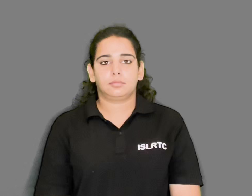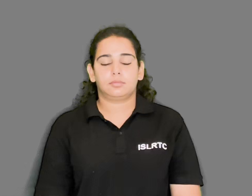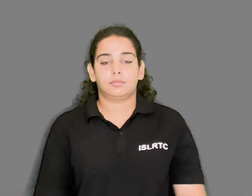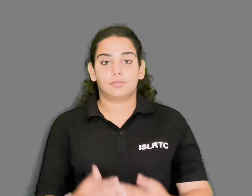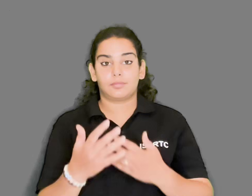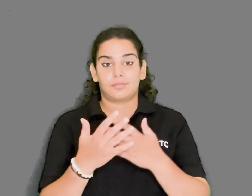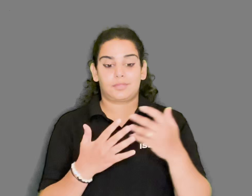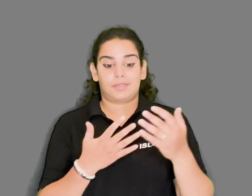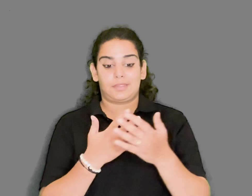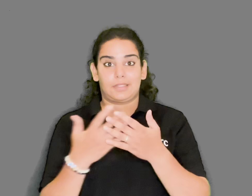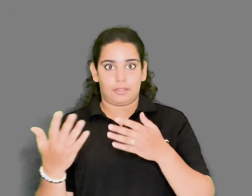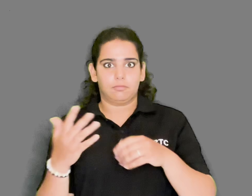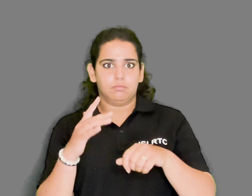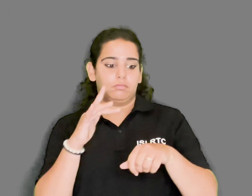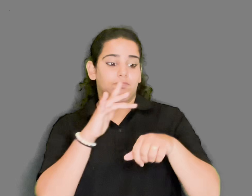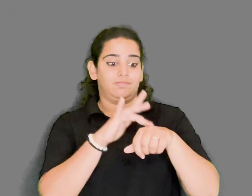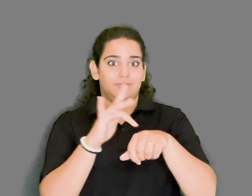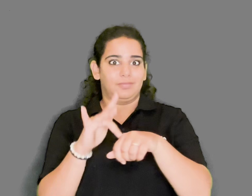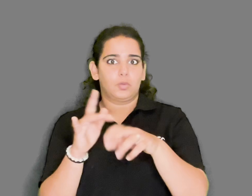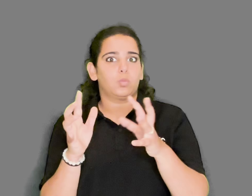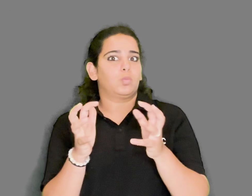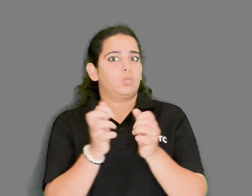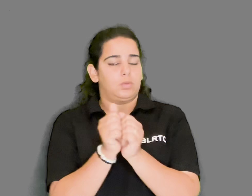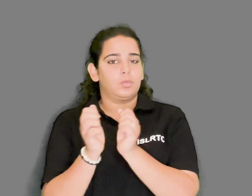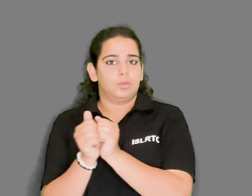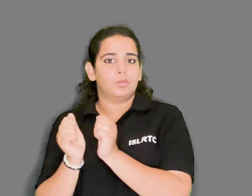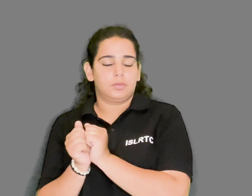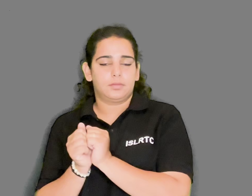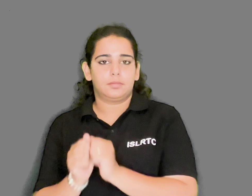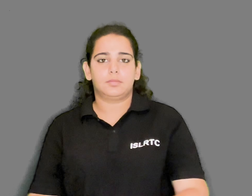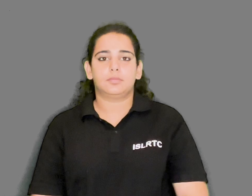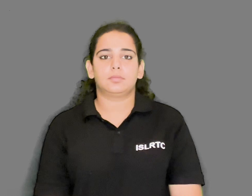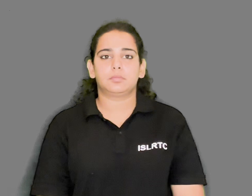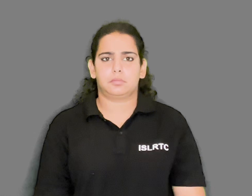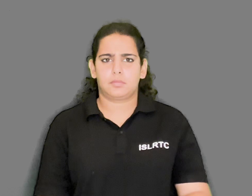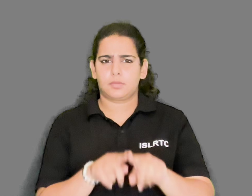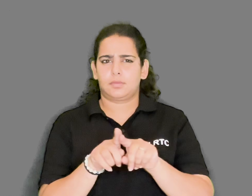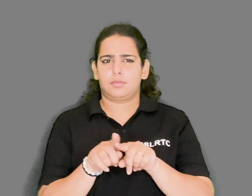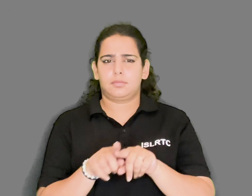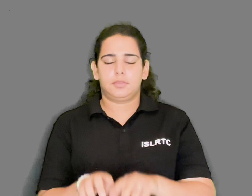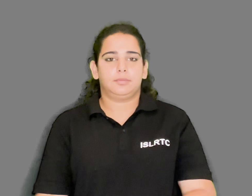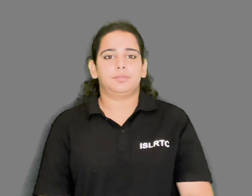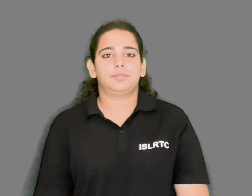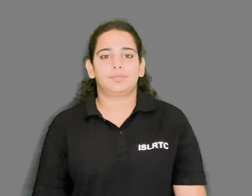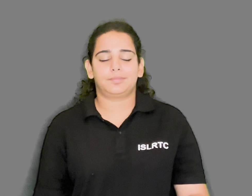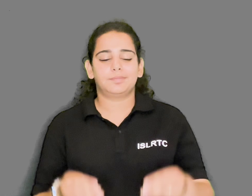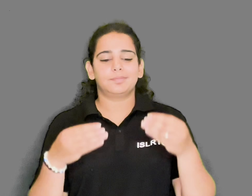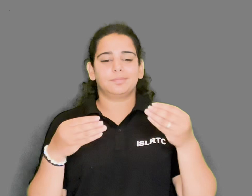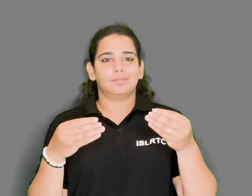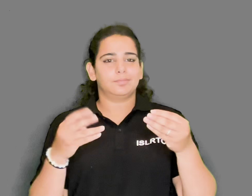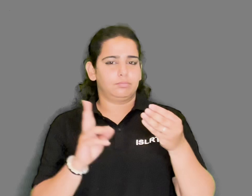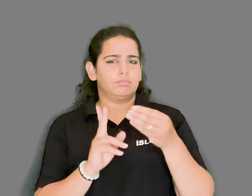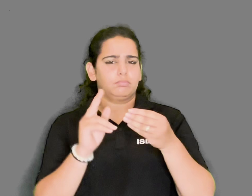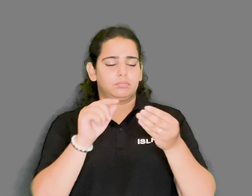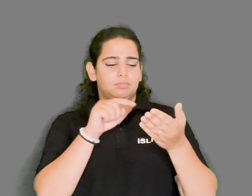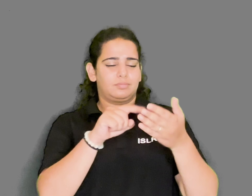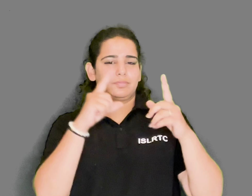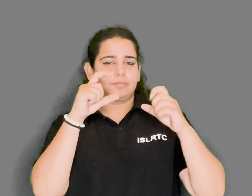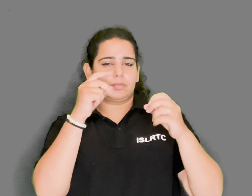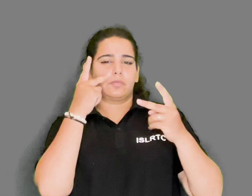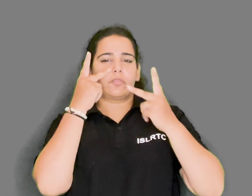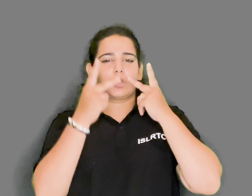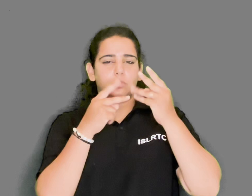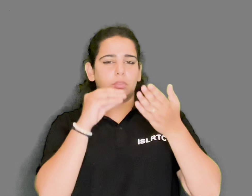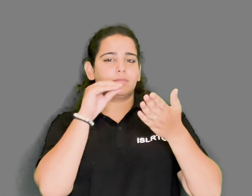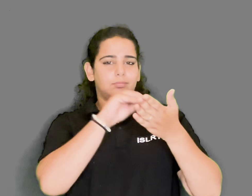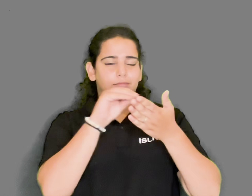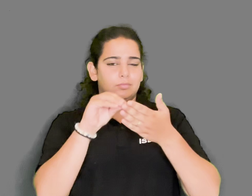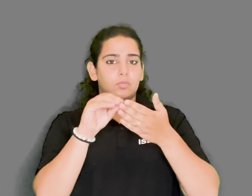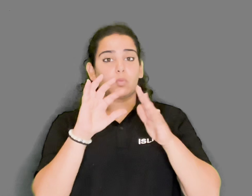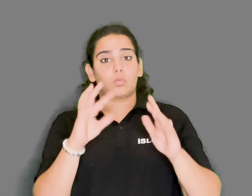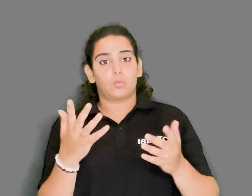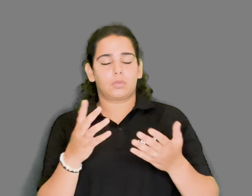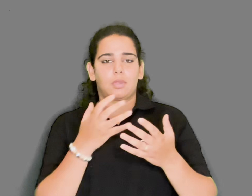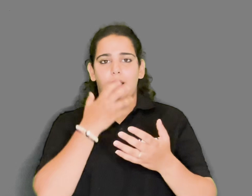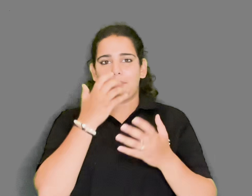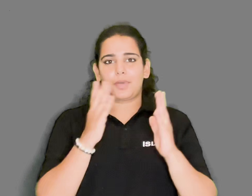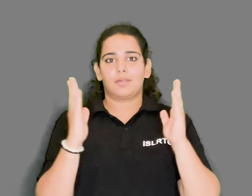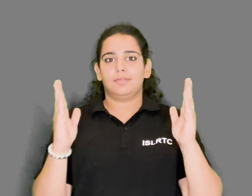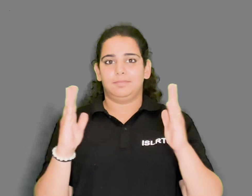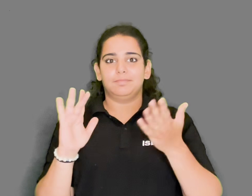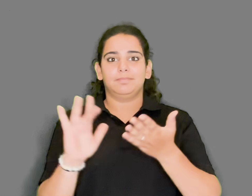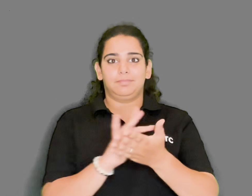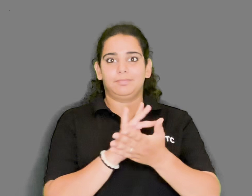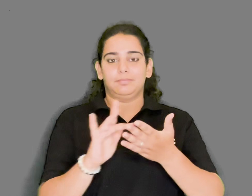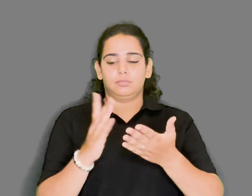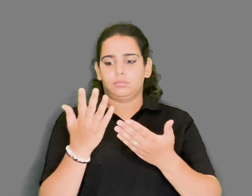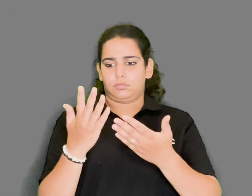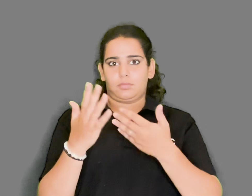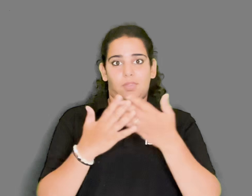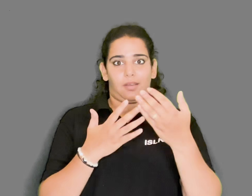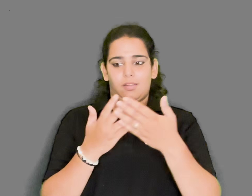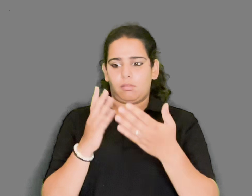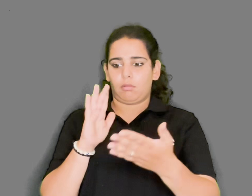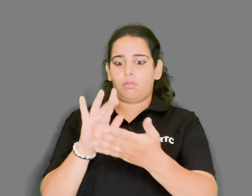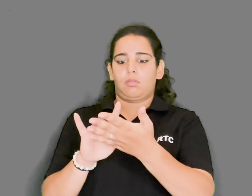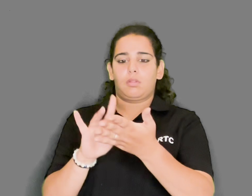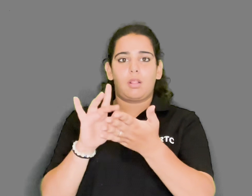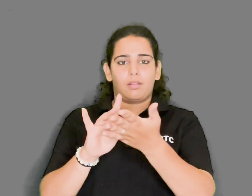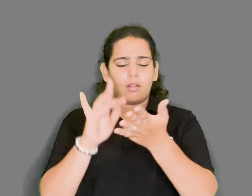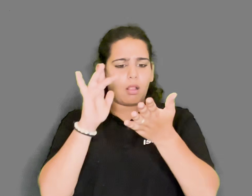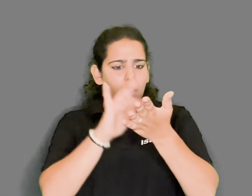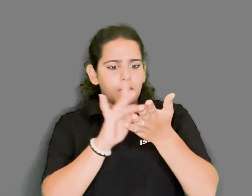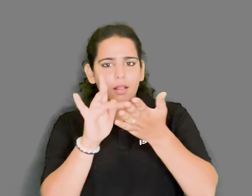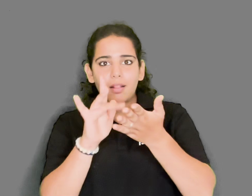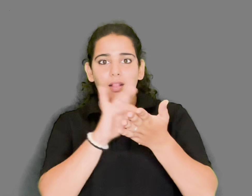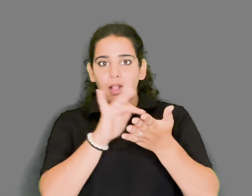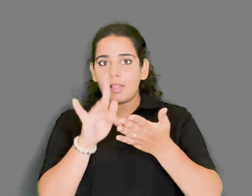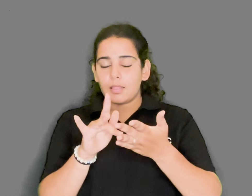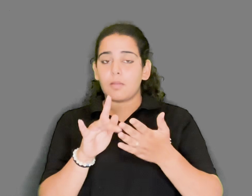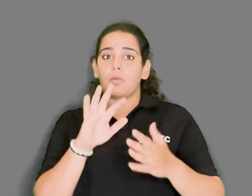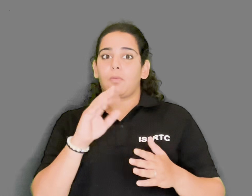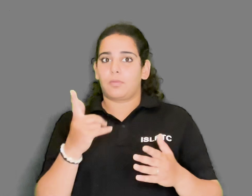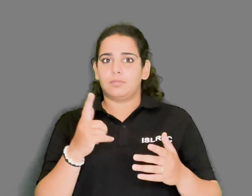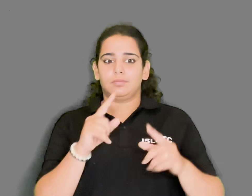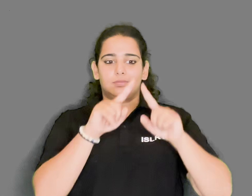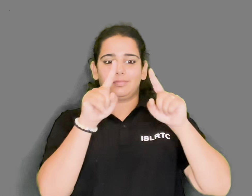Augmentative and Alternative Communication Methods and tools that help individuals with speech impairments communicate, including picture boards, speech-generating devices, and communication apps